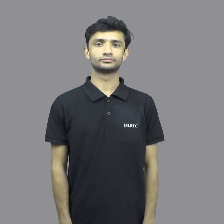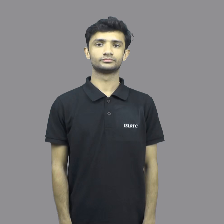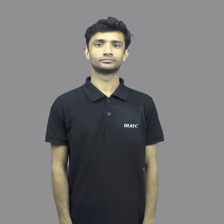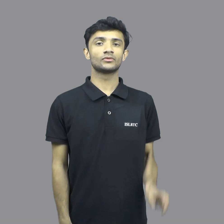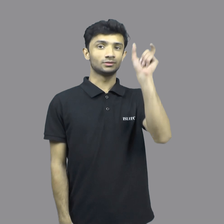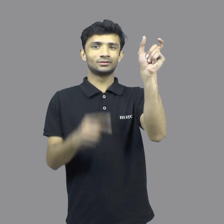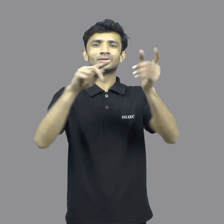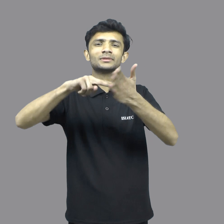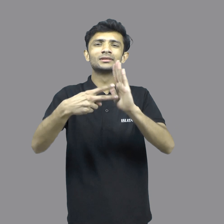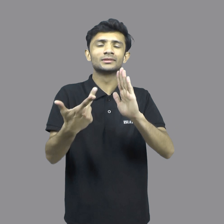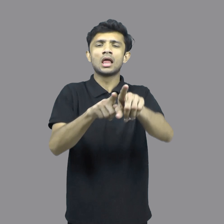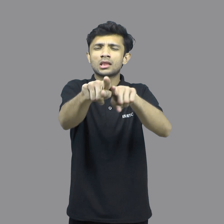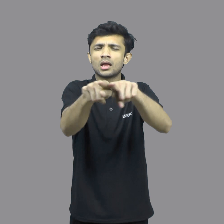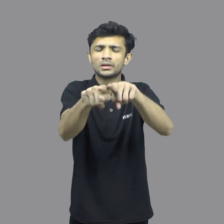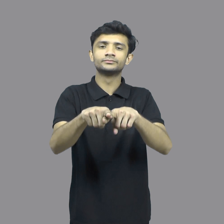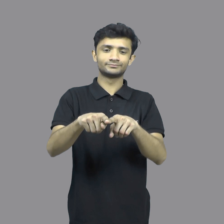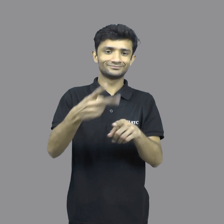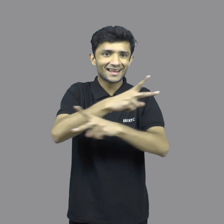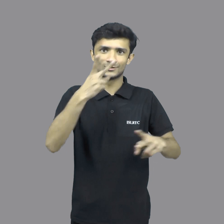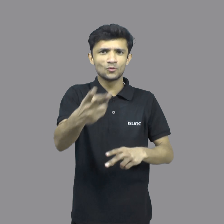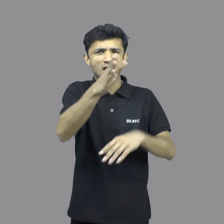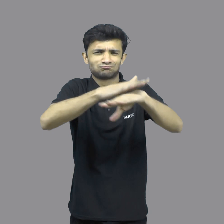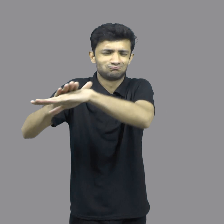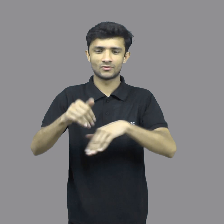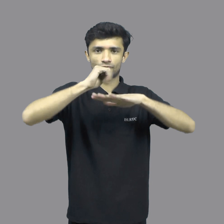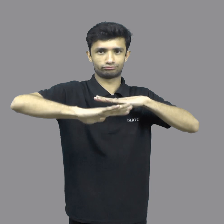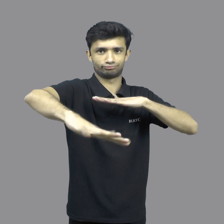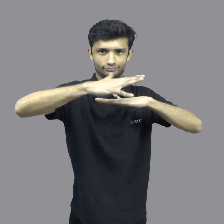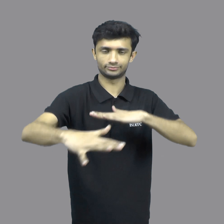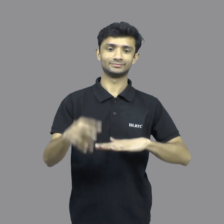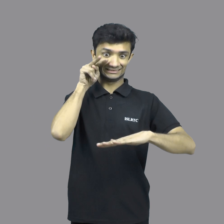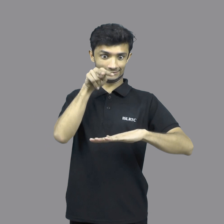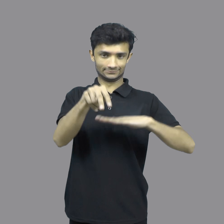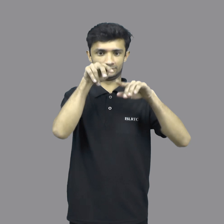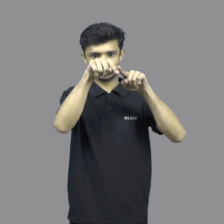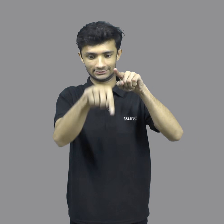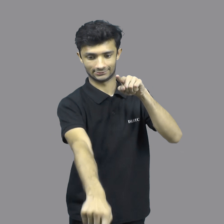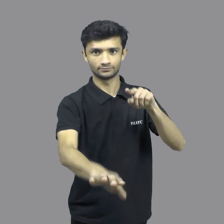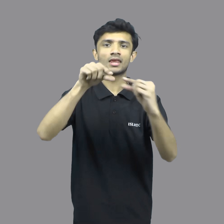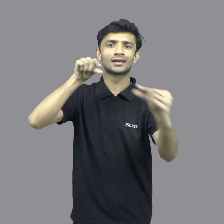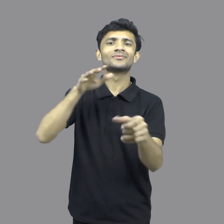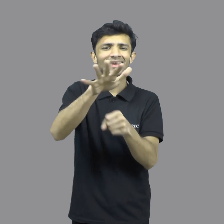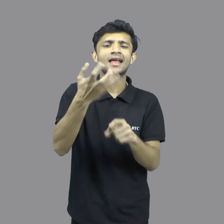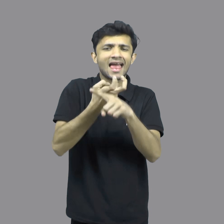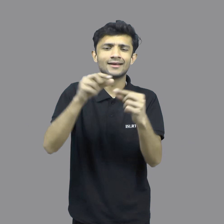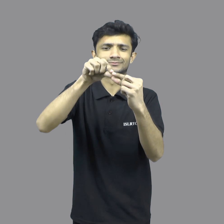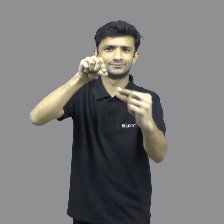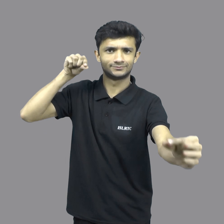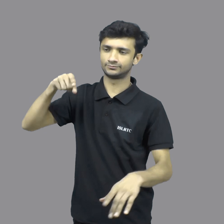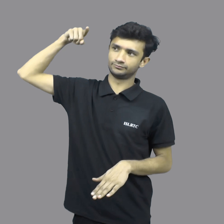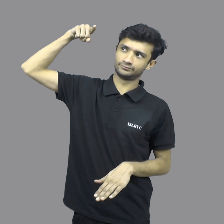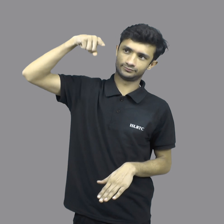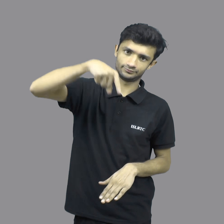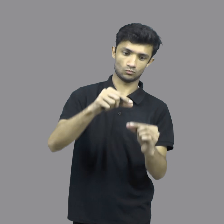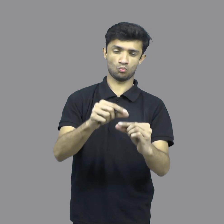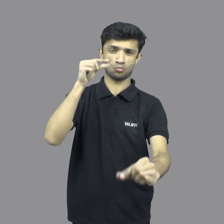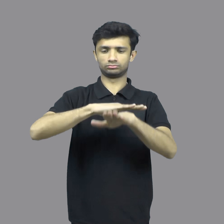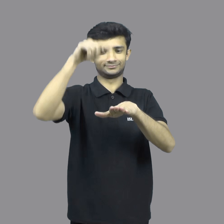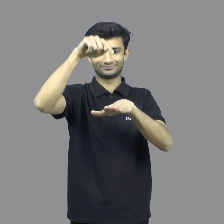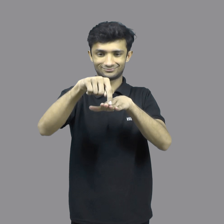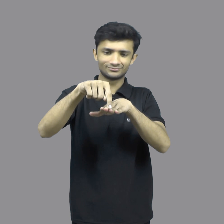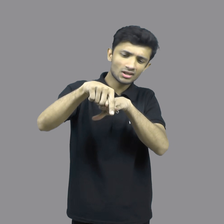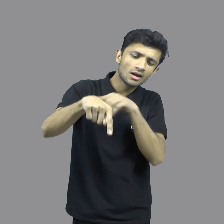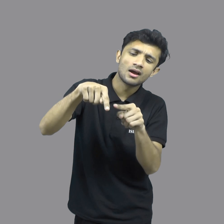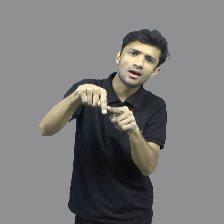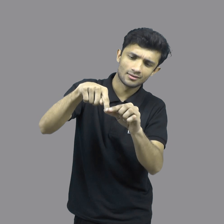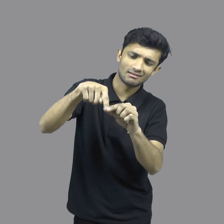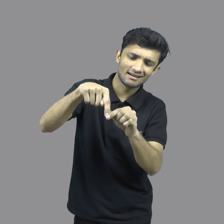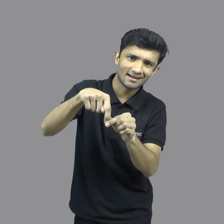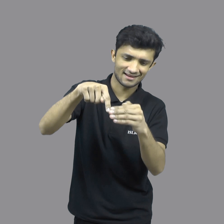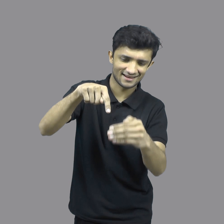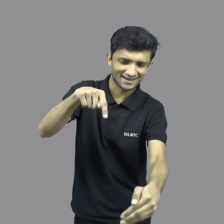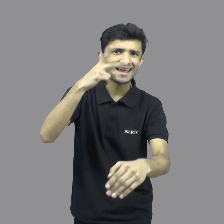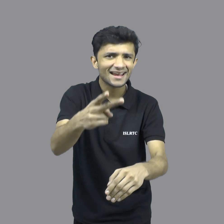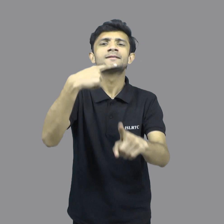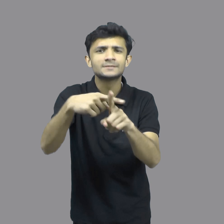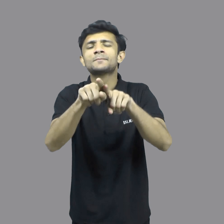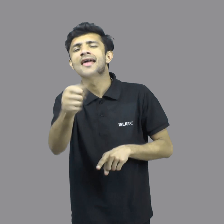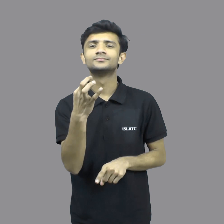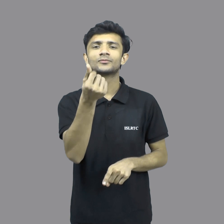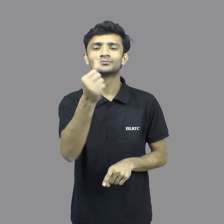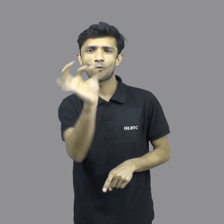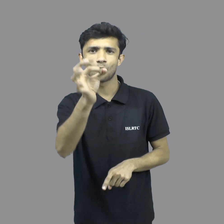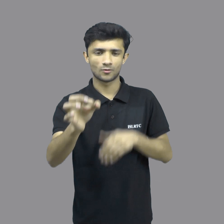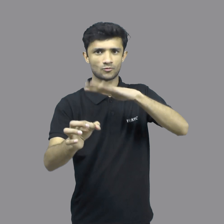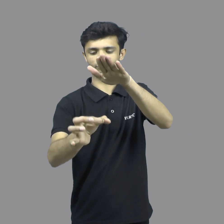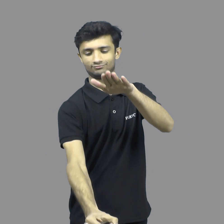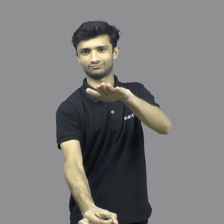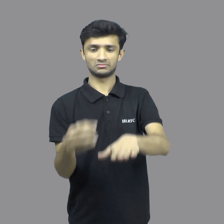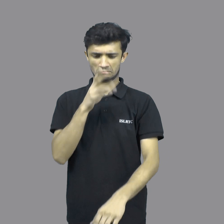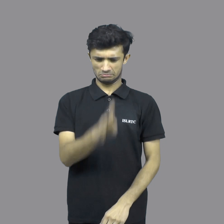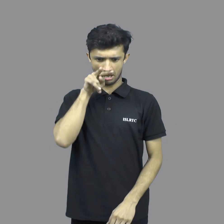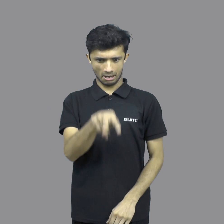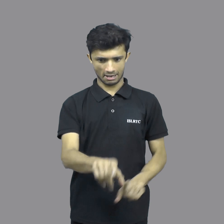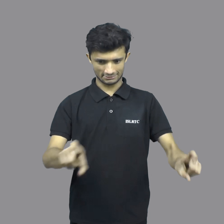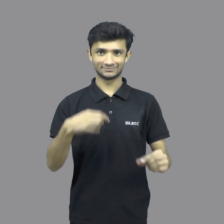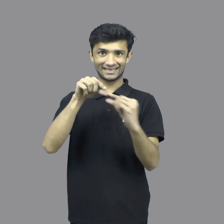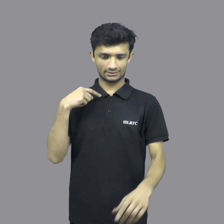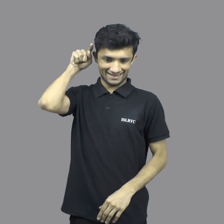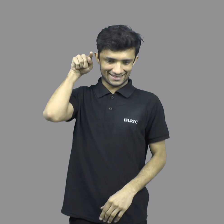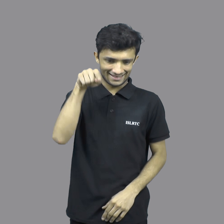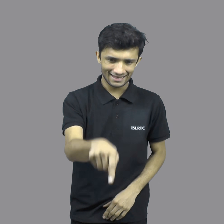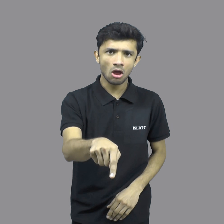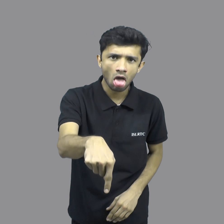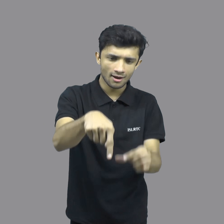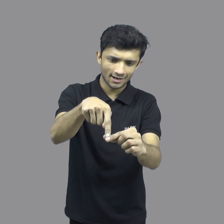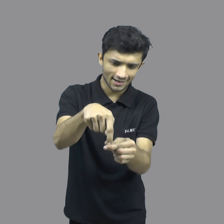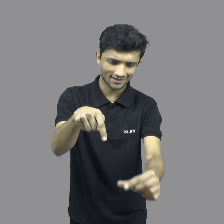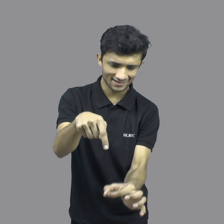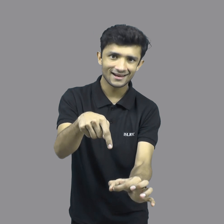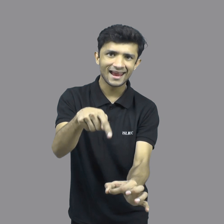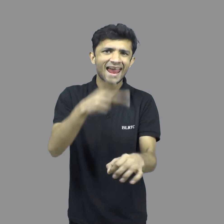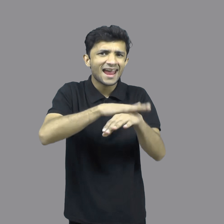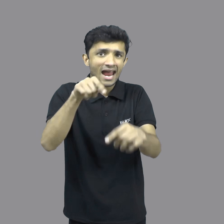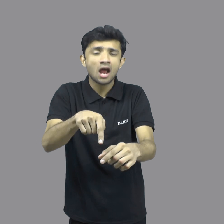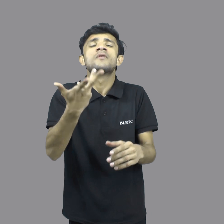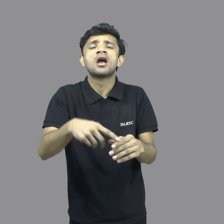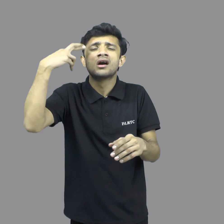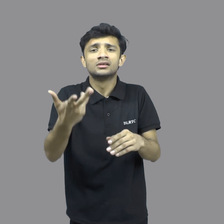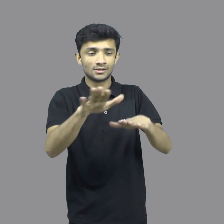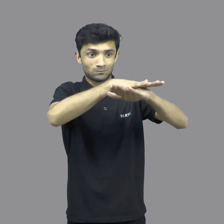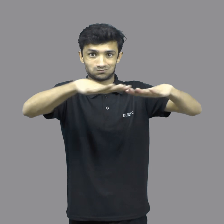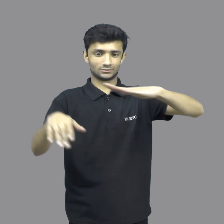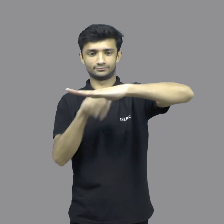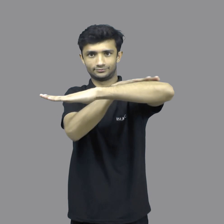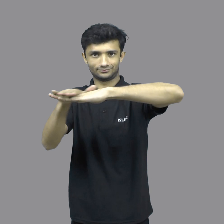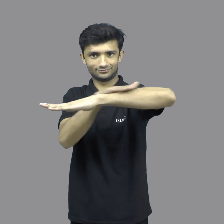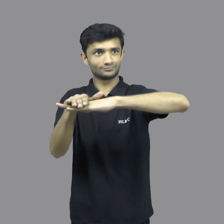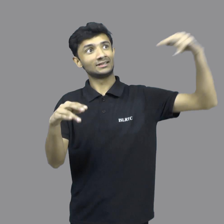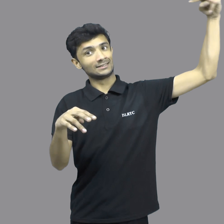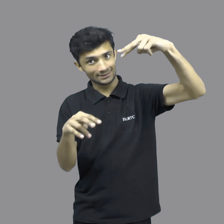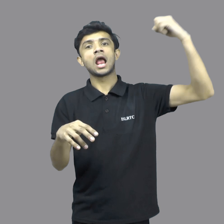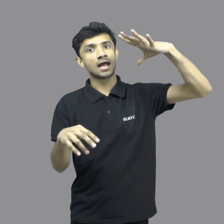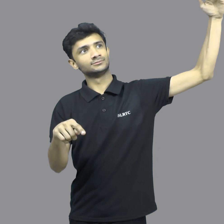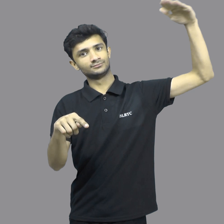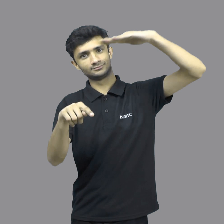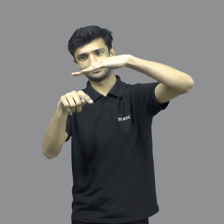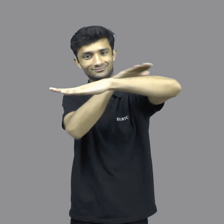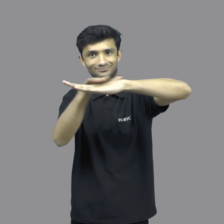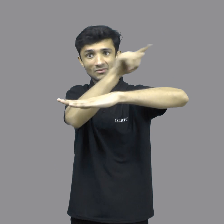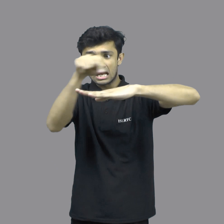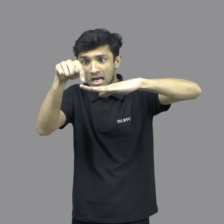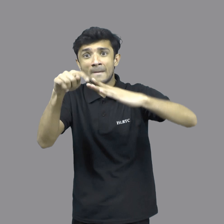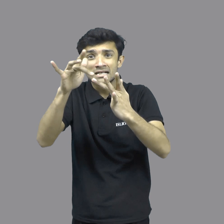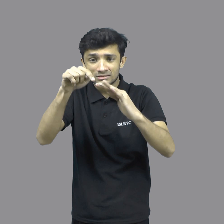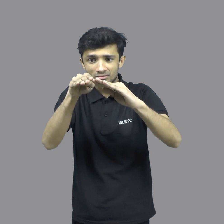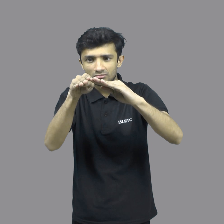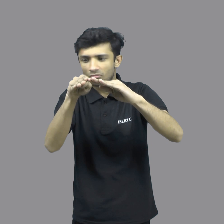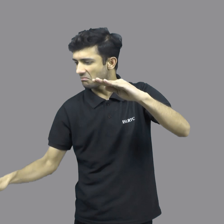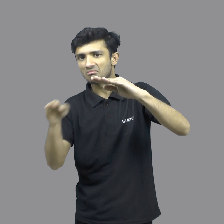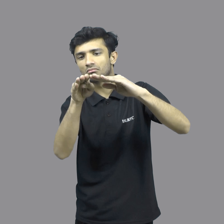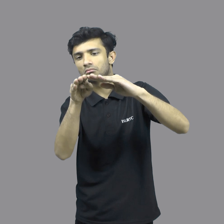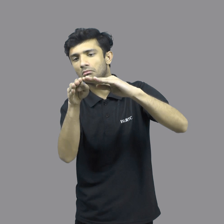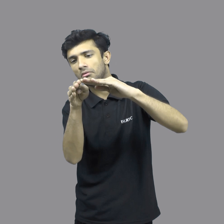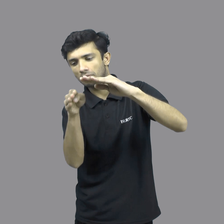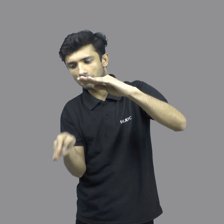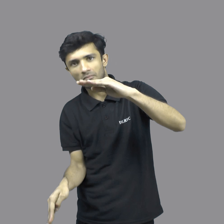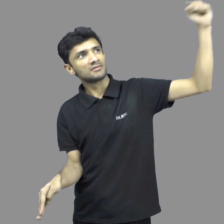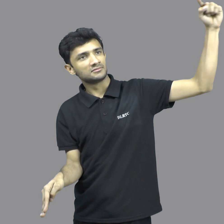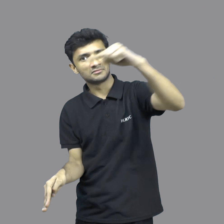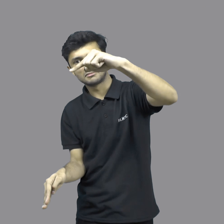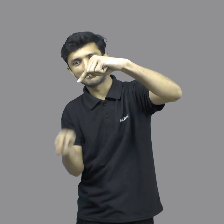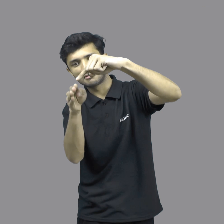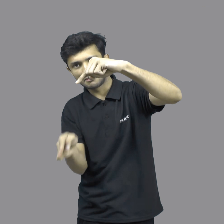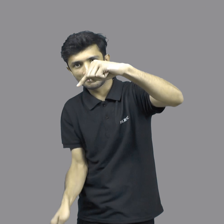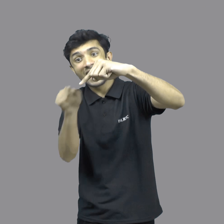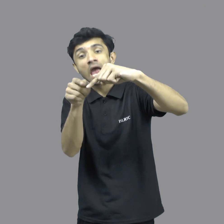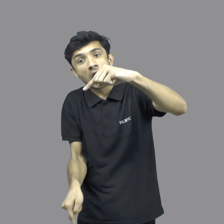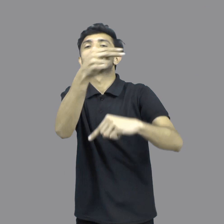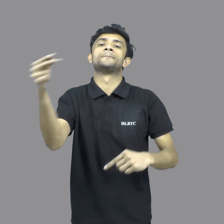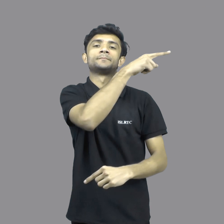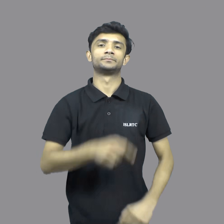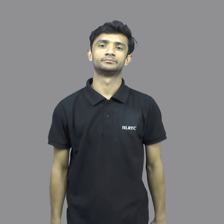Refraction